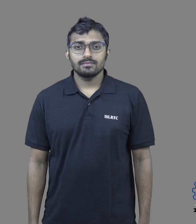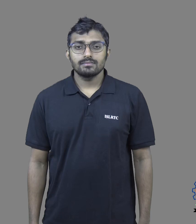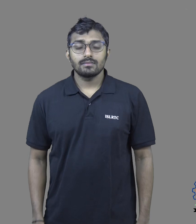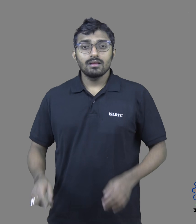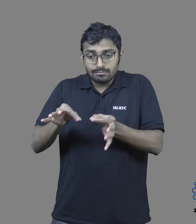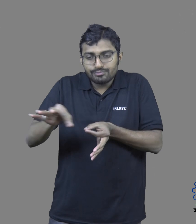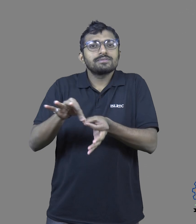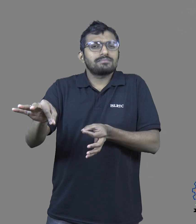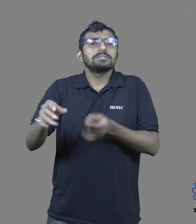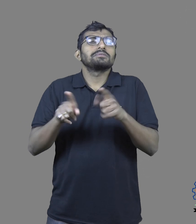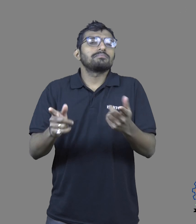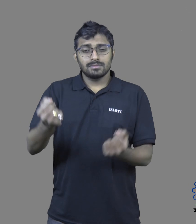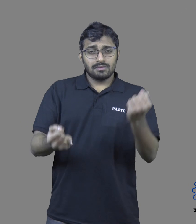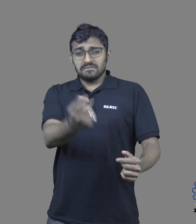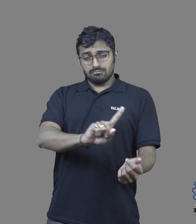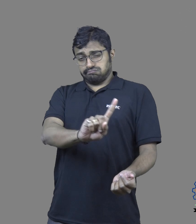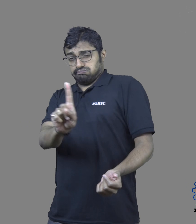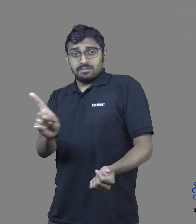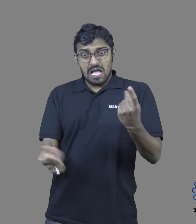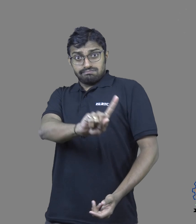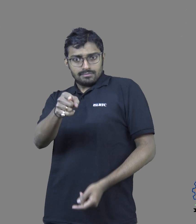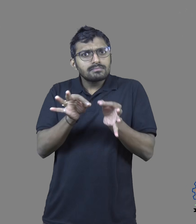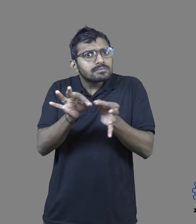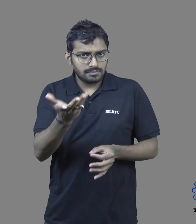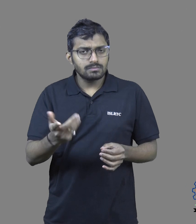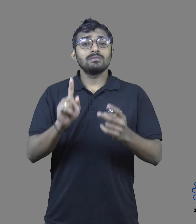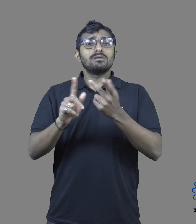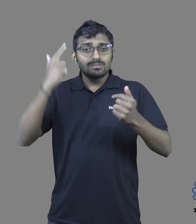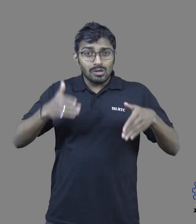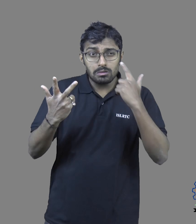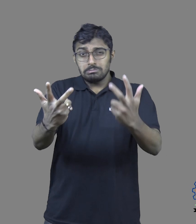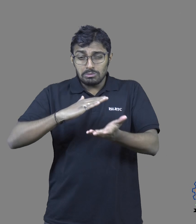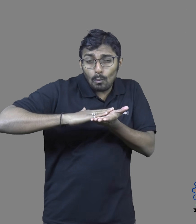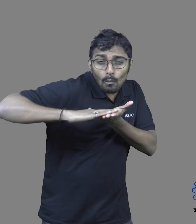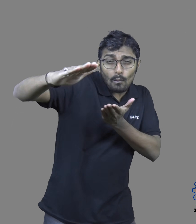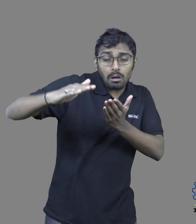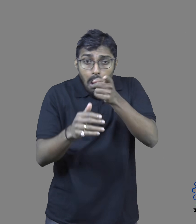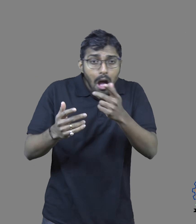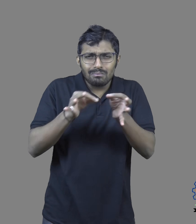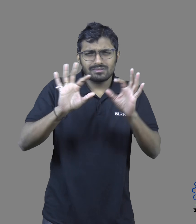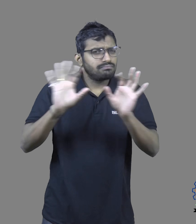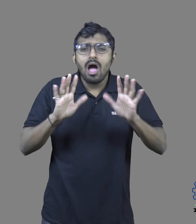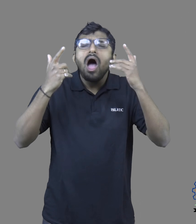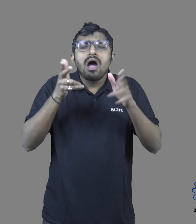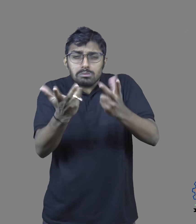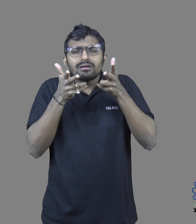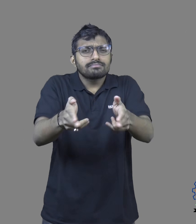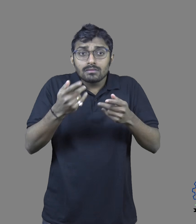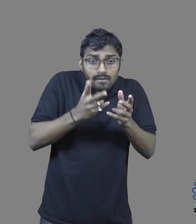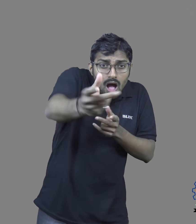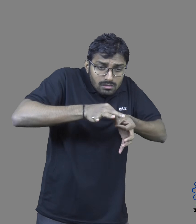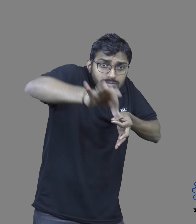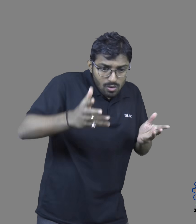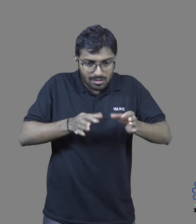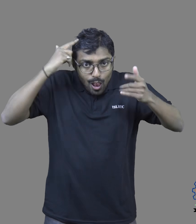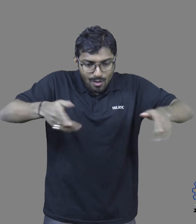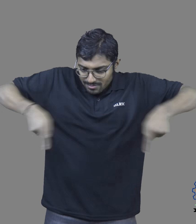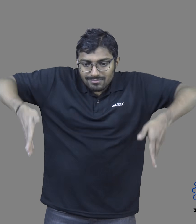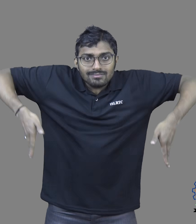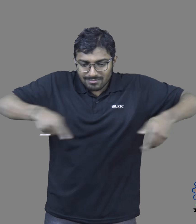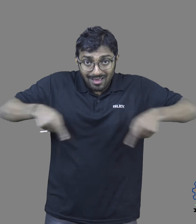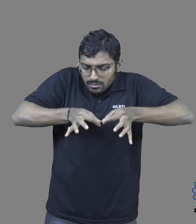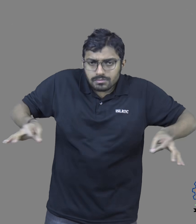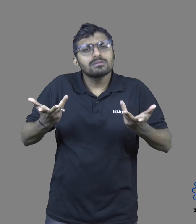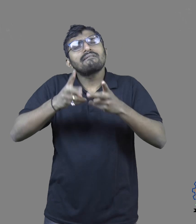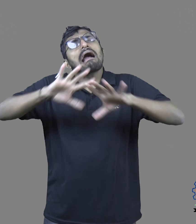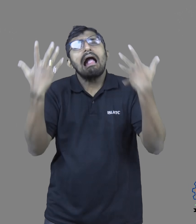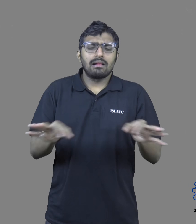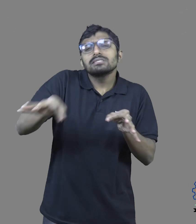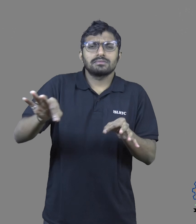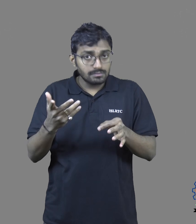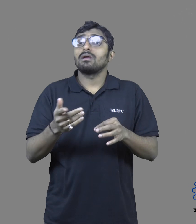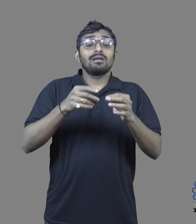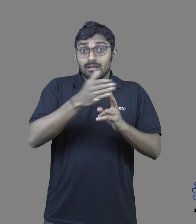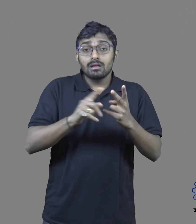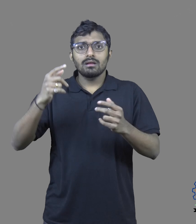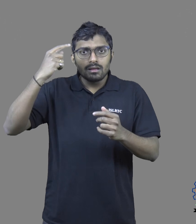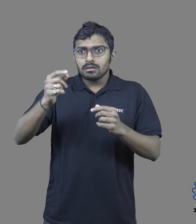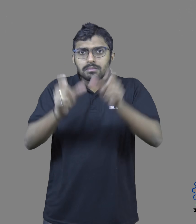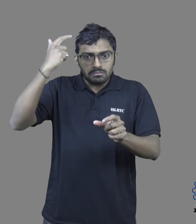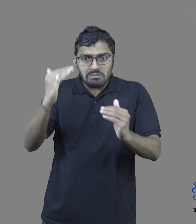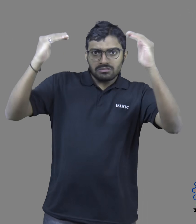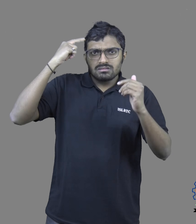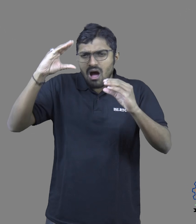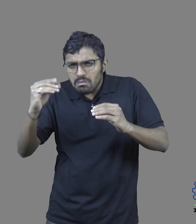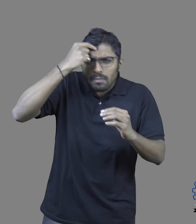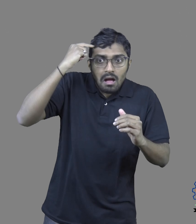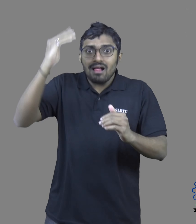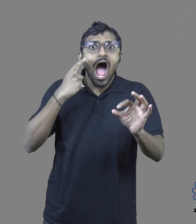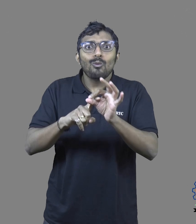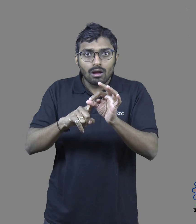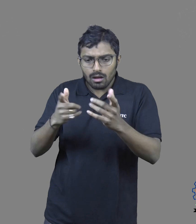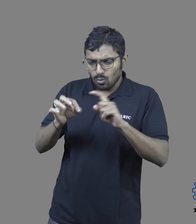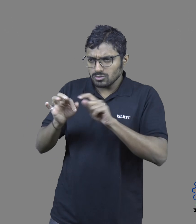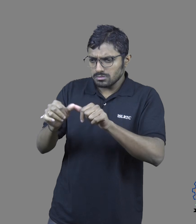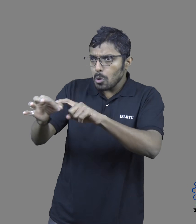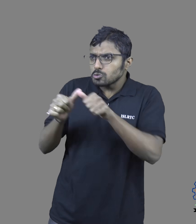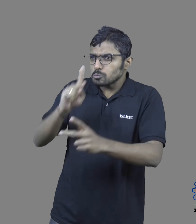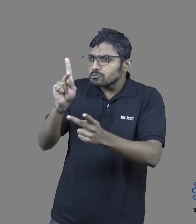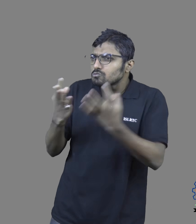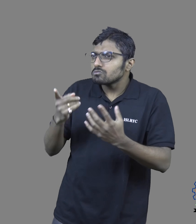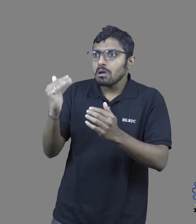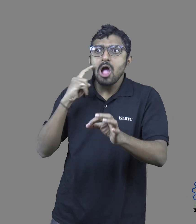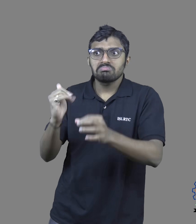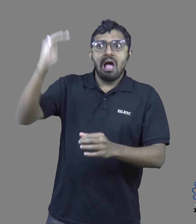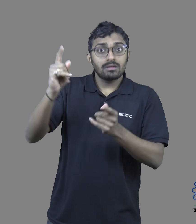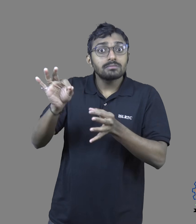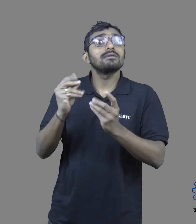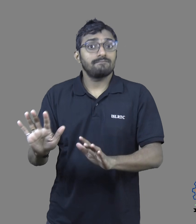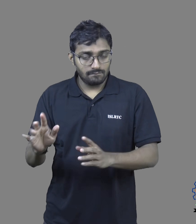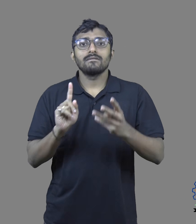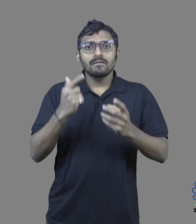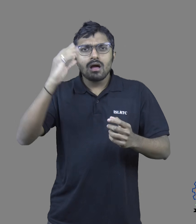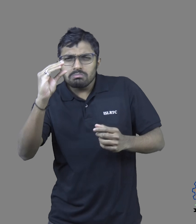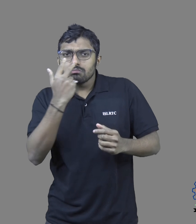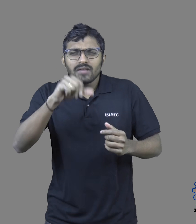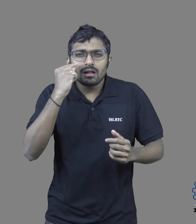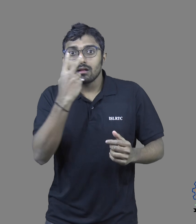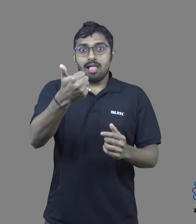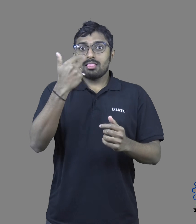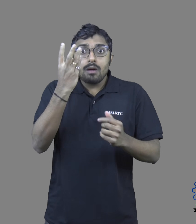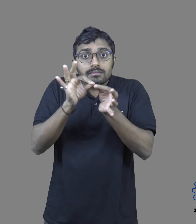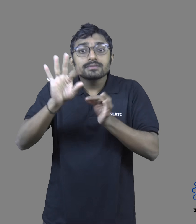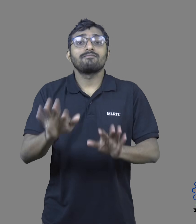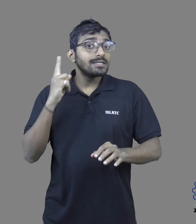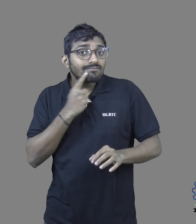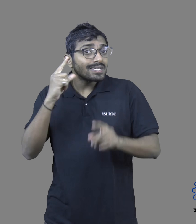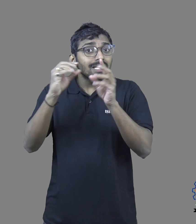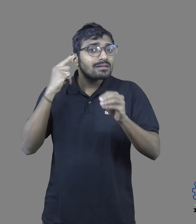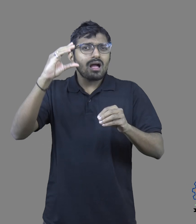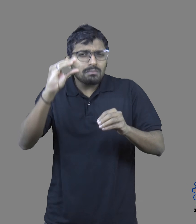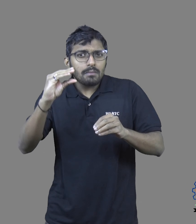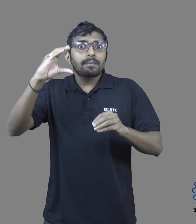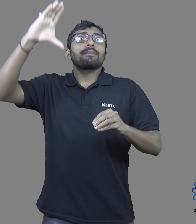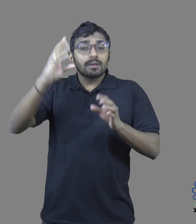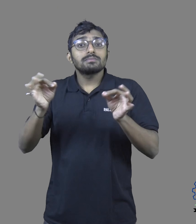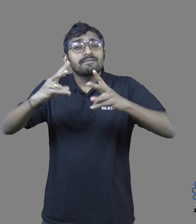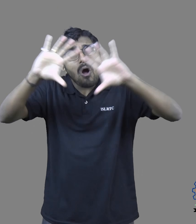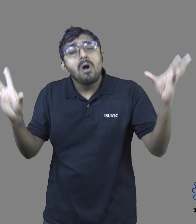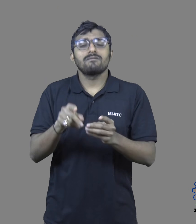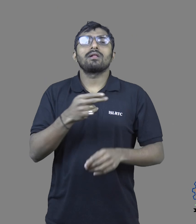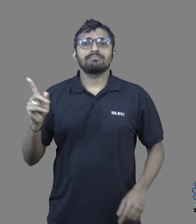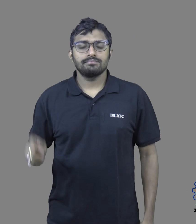Measurement